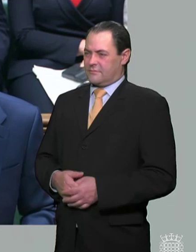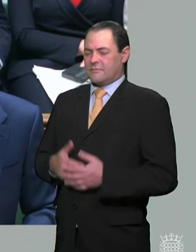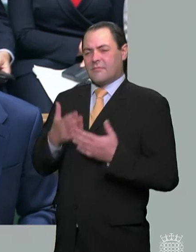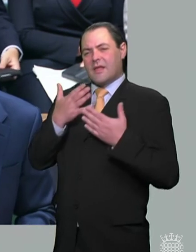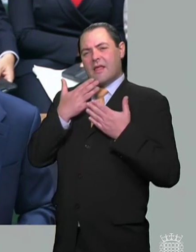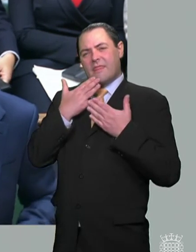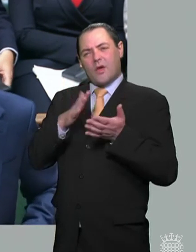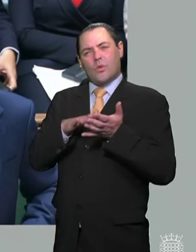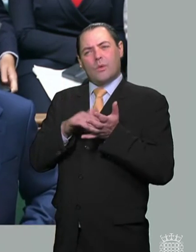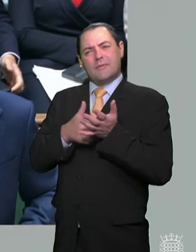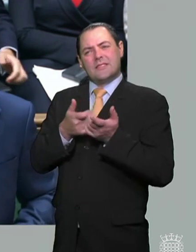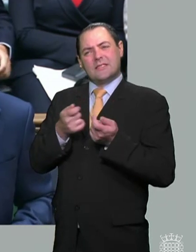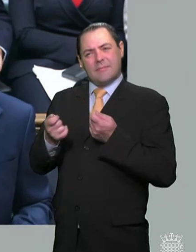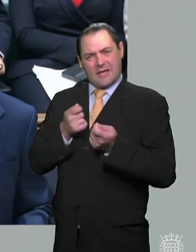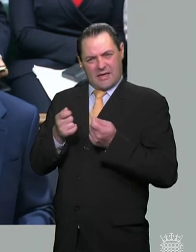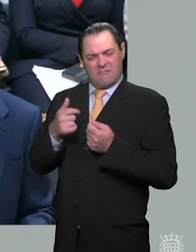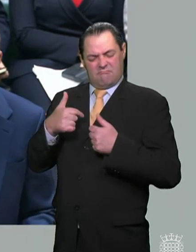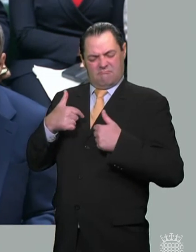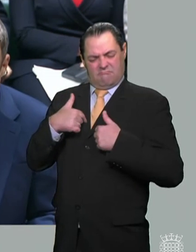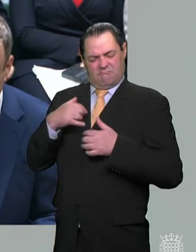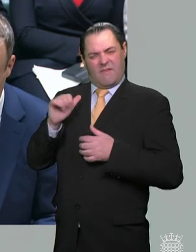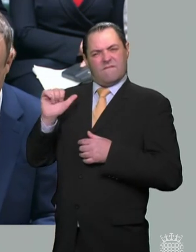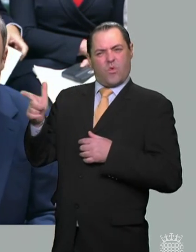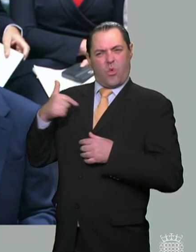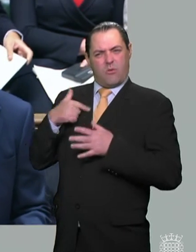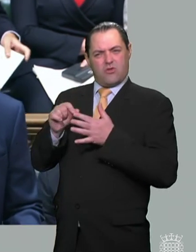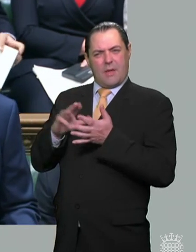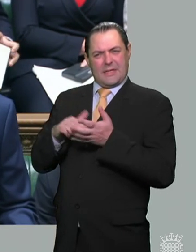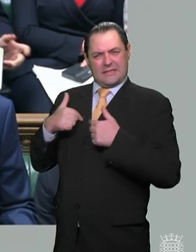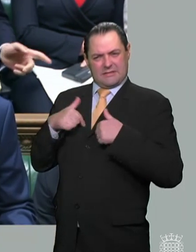I have been asked to reply on behalf of my right honourable Friend the Prime Minister.